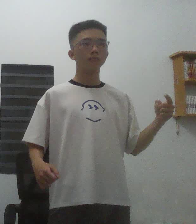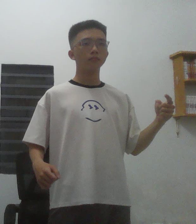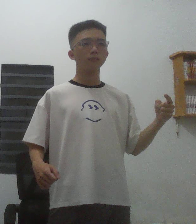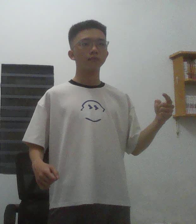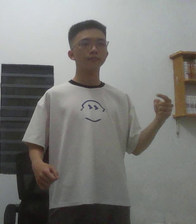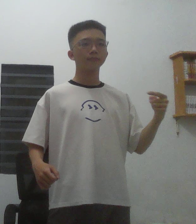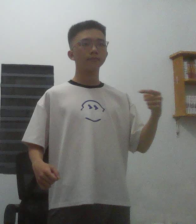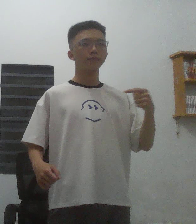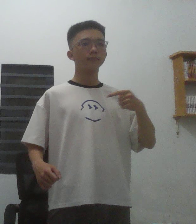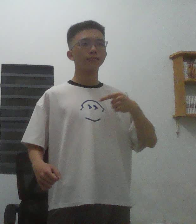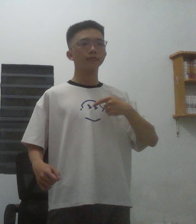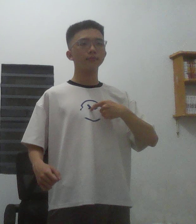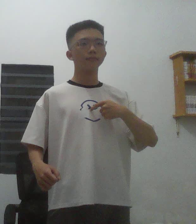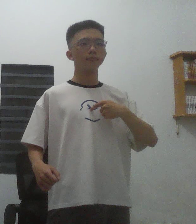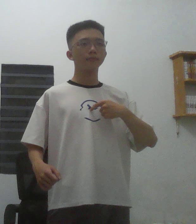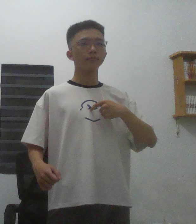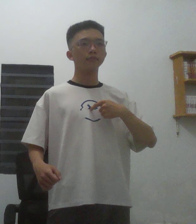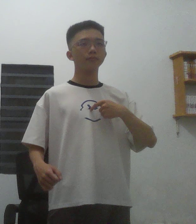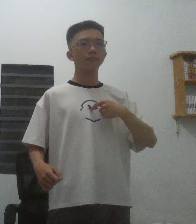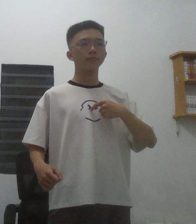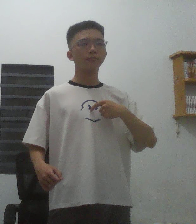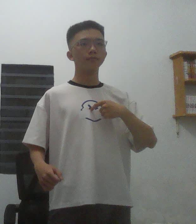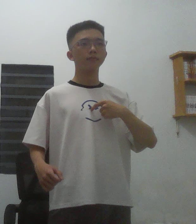toi